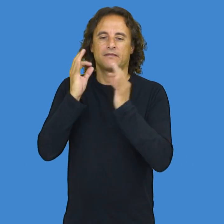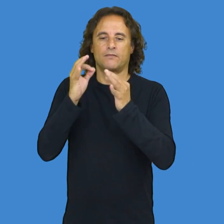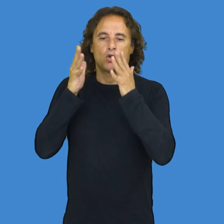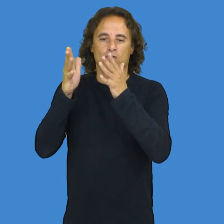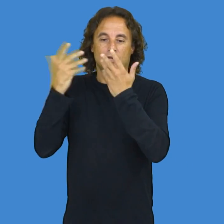aconsejar